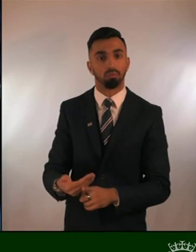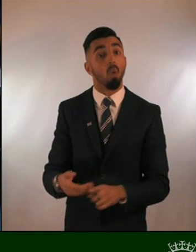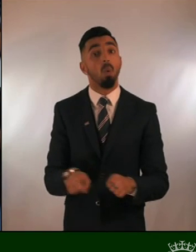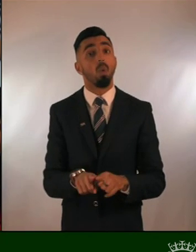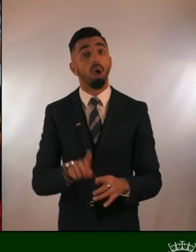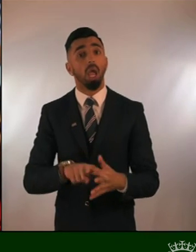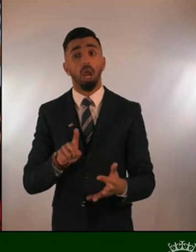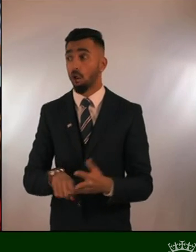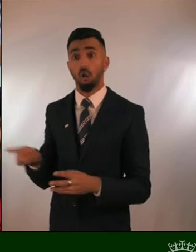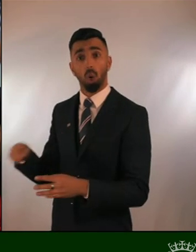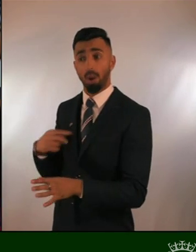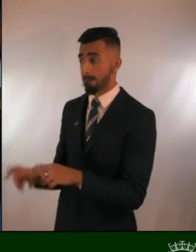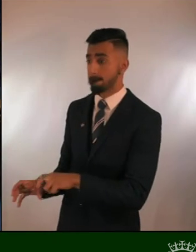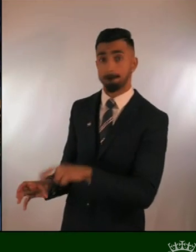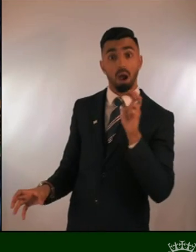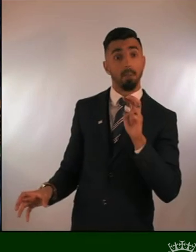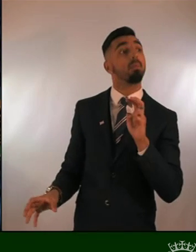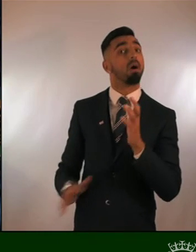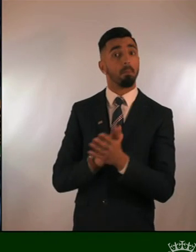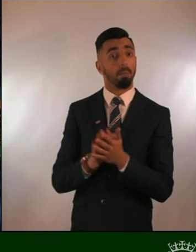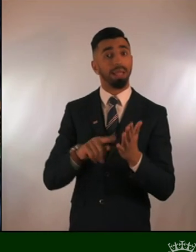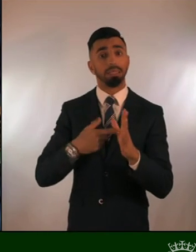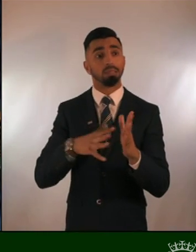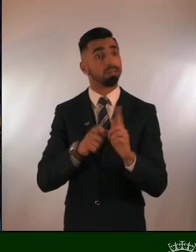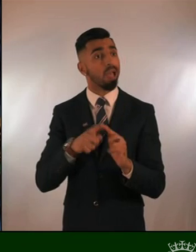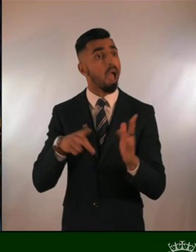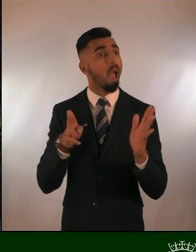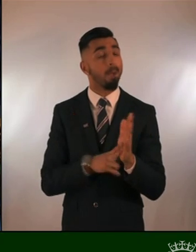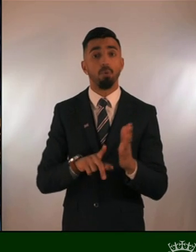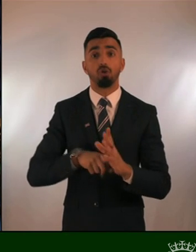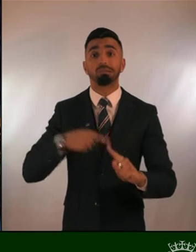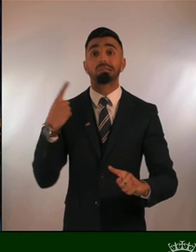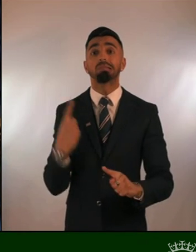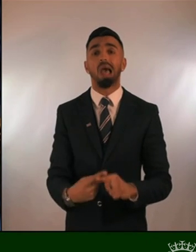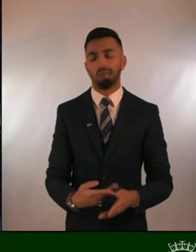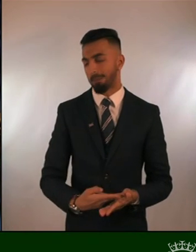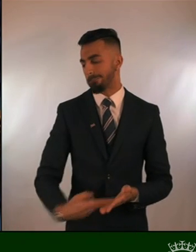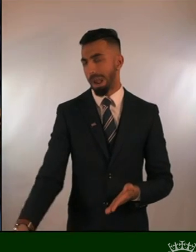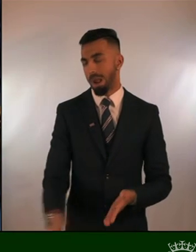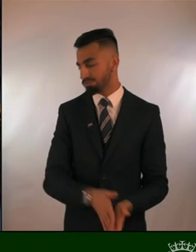From January next year, there will be no VAT whatsoever on women’s sanitary products.